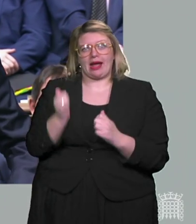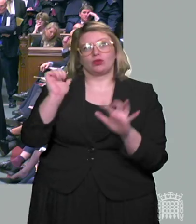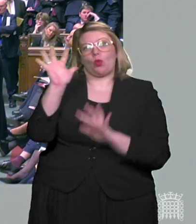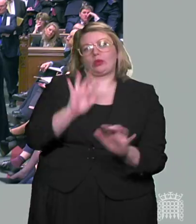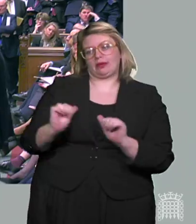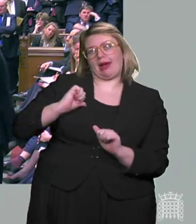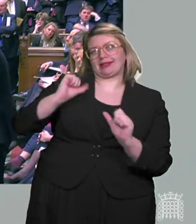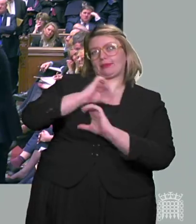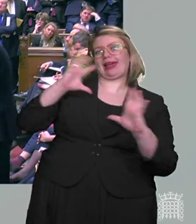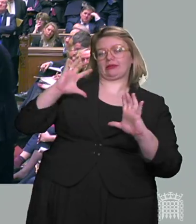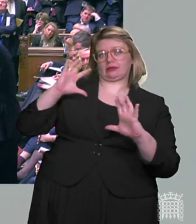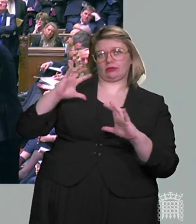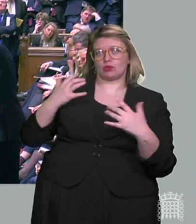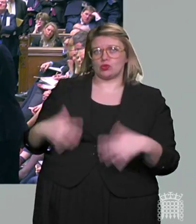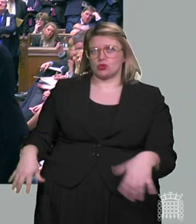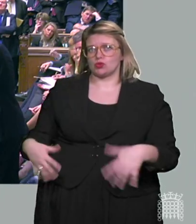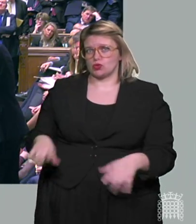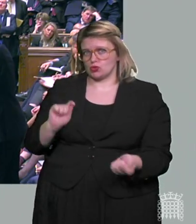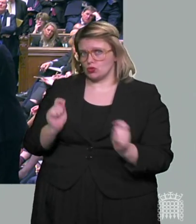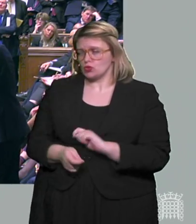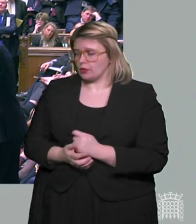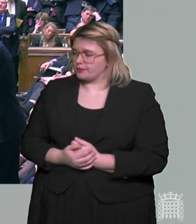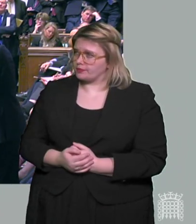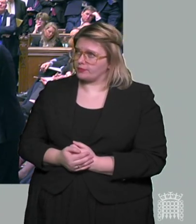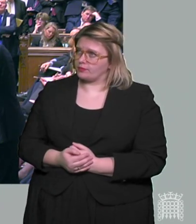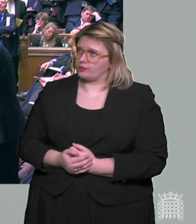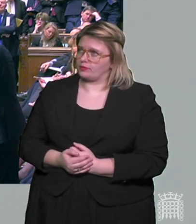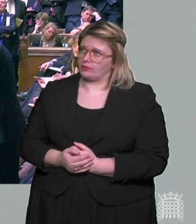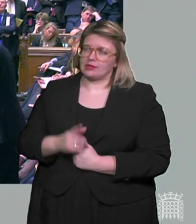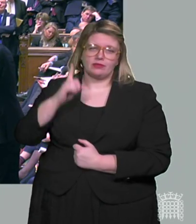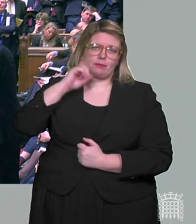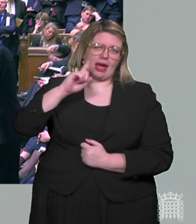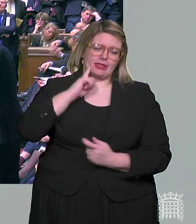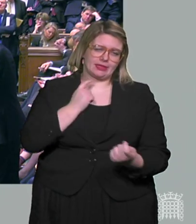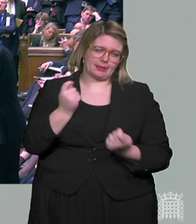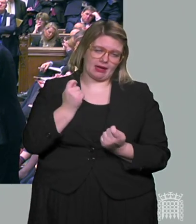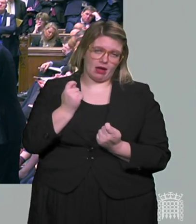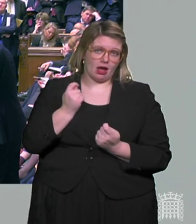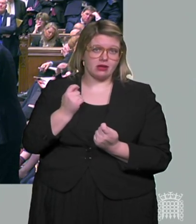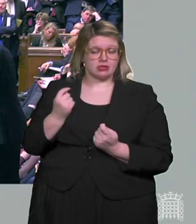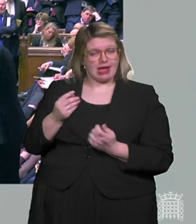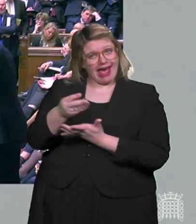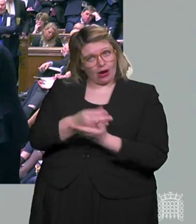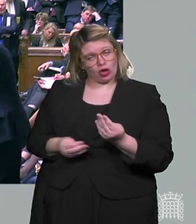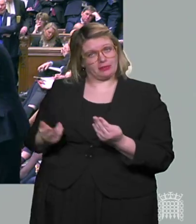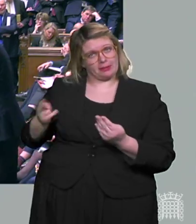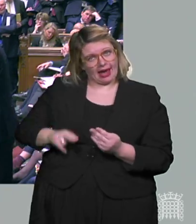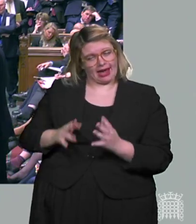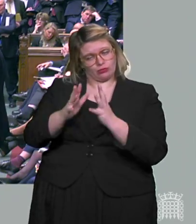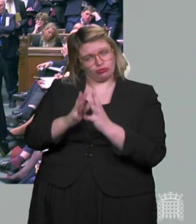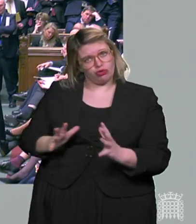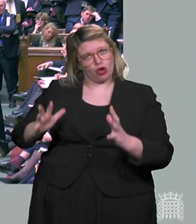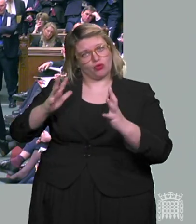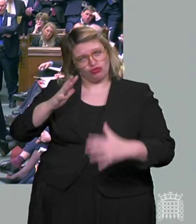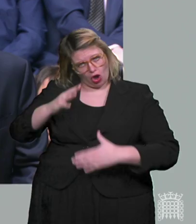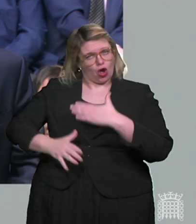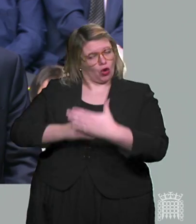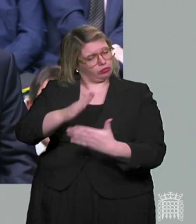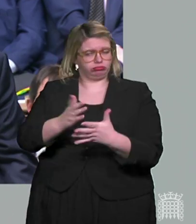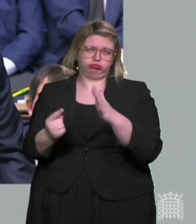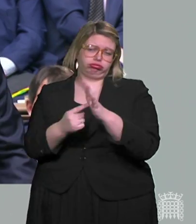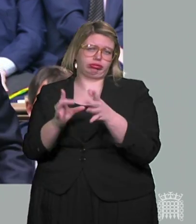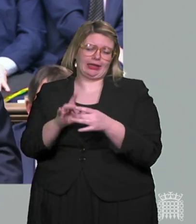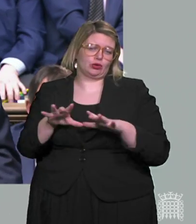That return to growth has direct consequences for our role on the global stage.